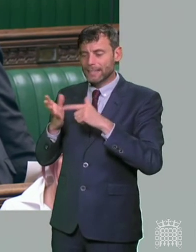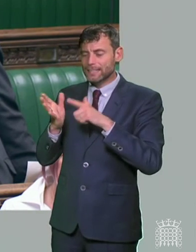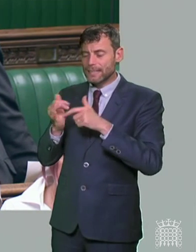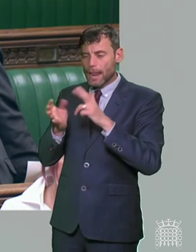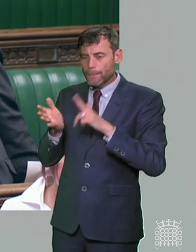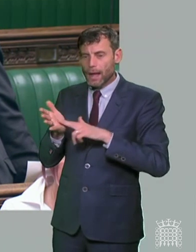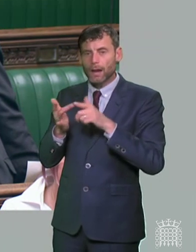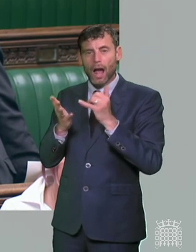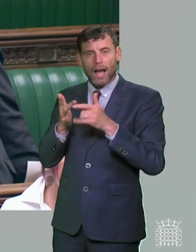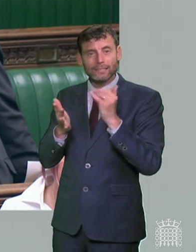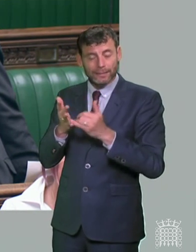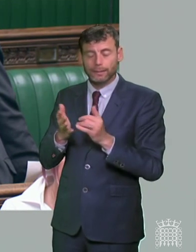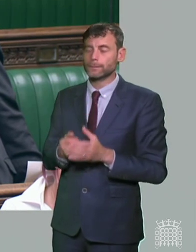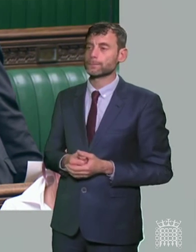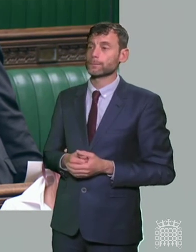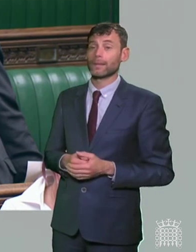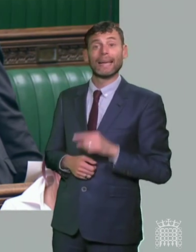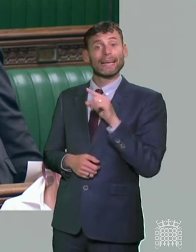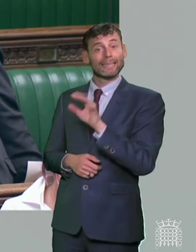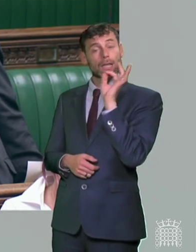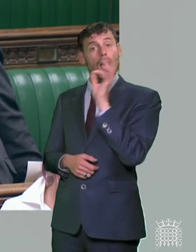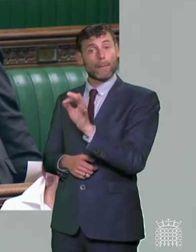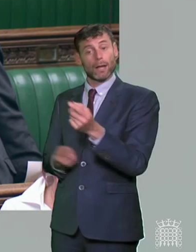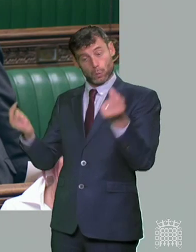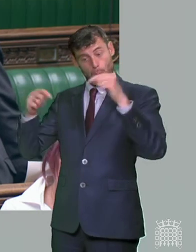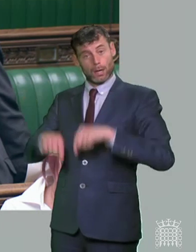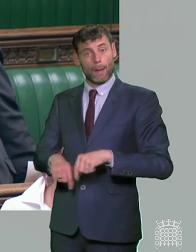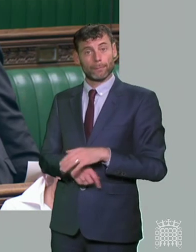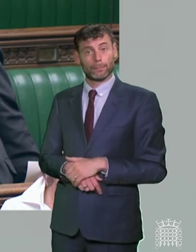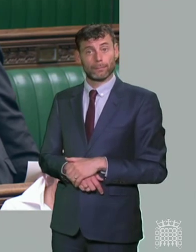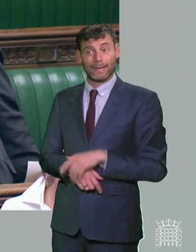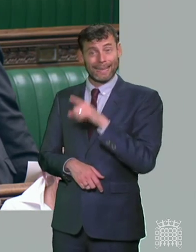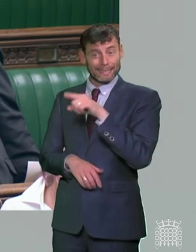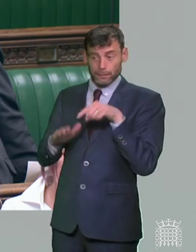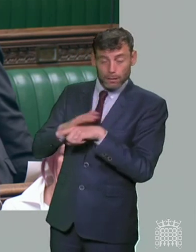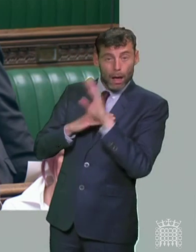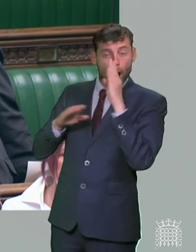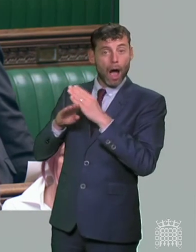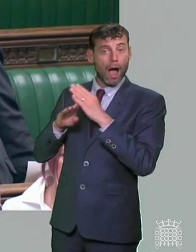Seven months after he submitted his ARAP application, there has still been no progress, and he is living in hiding.